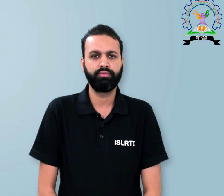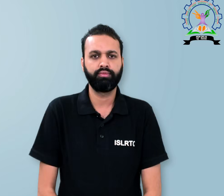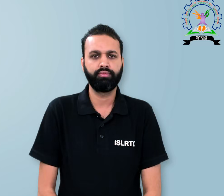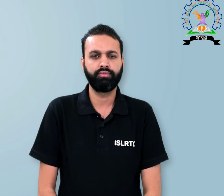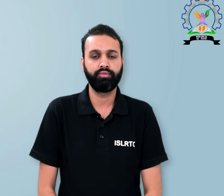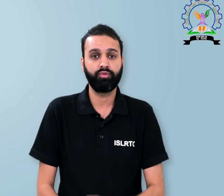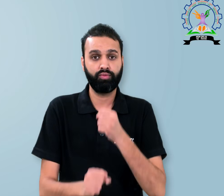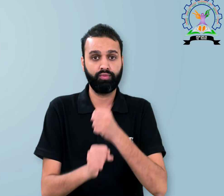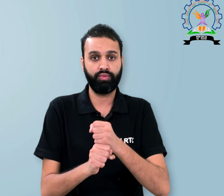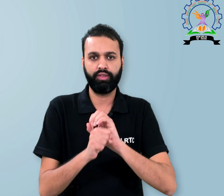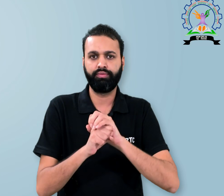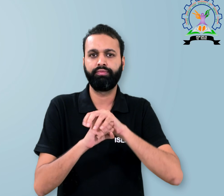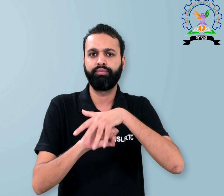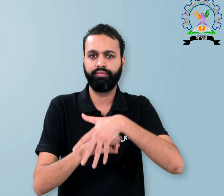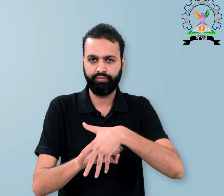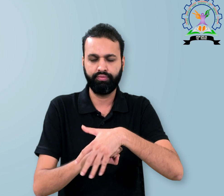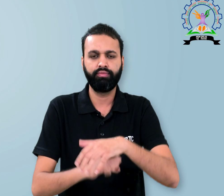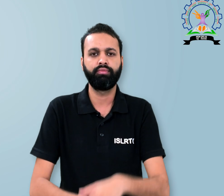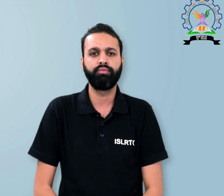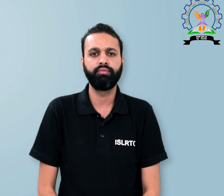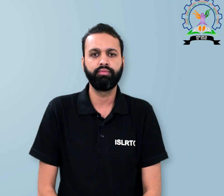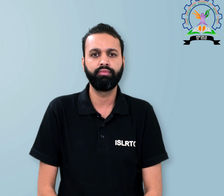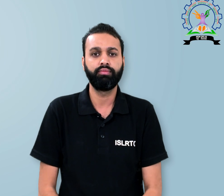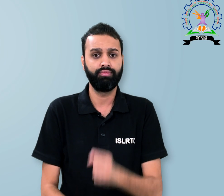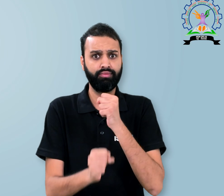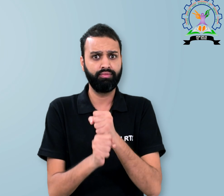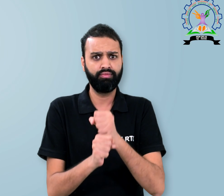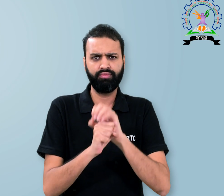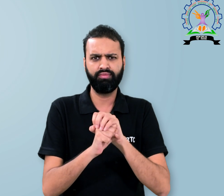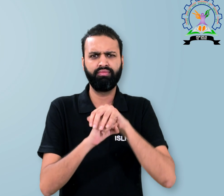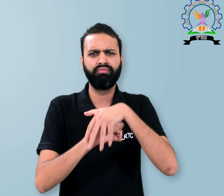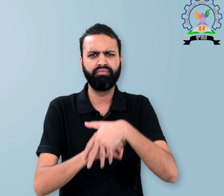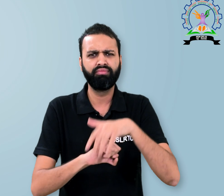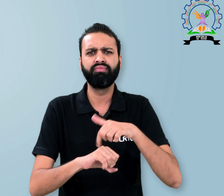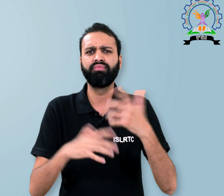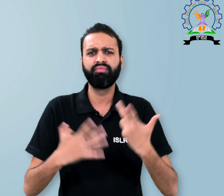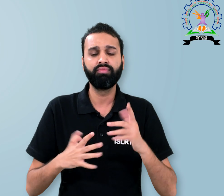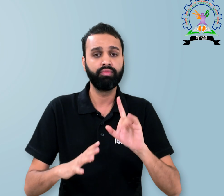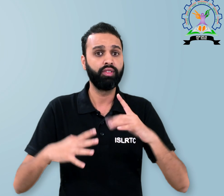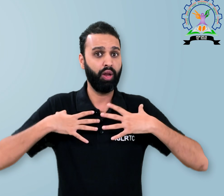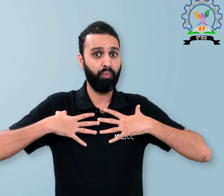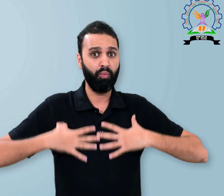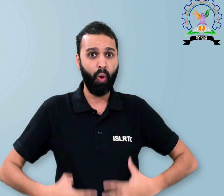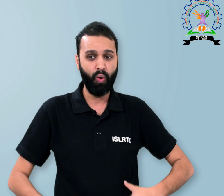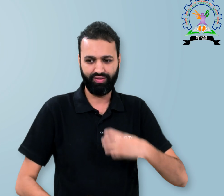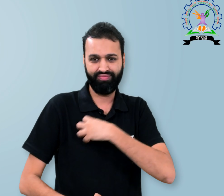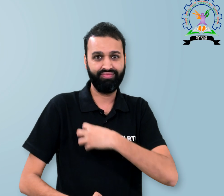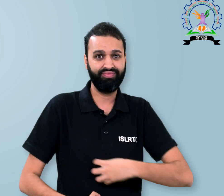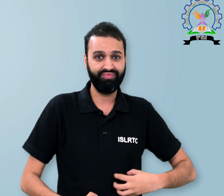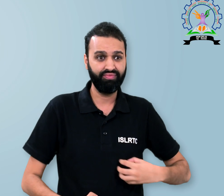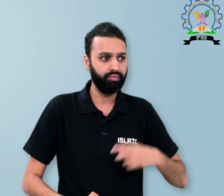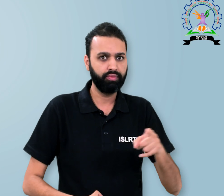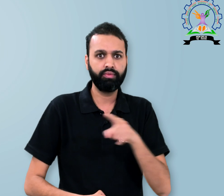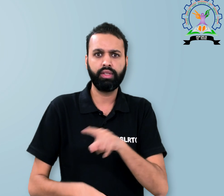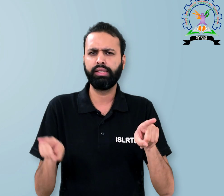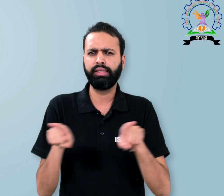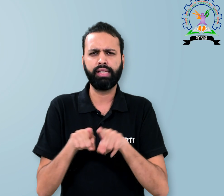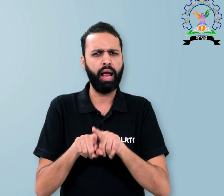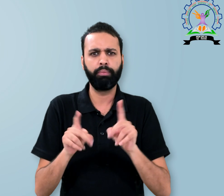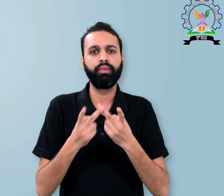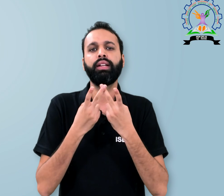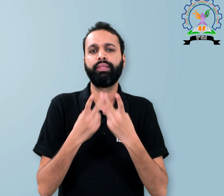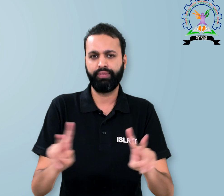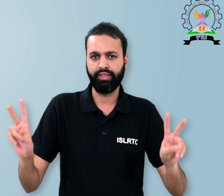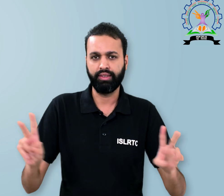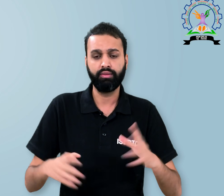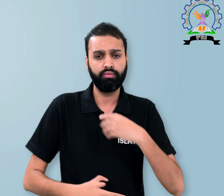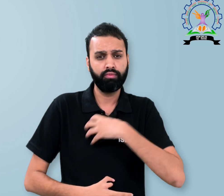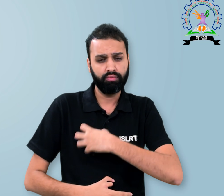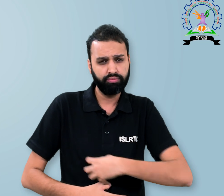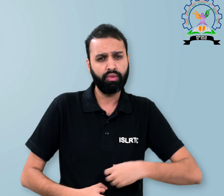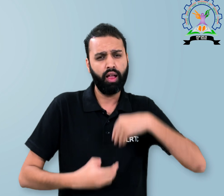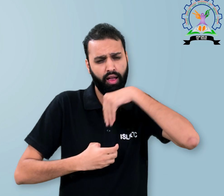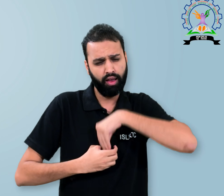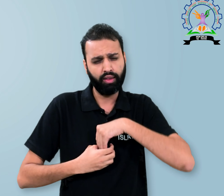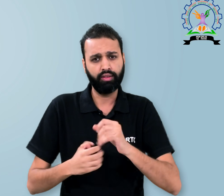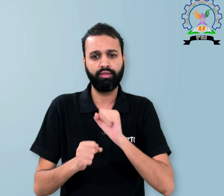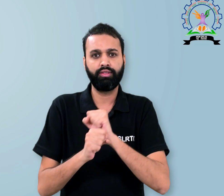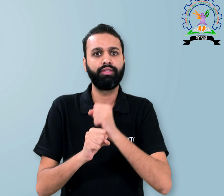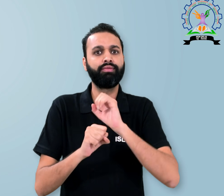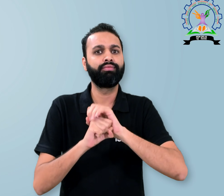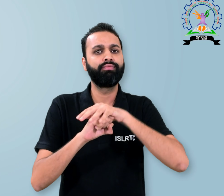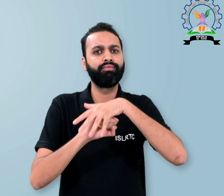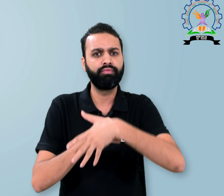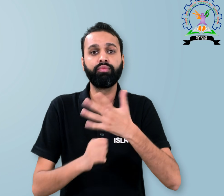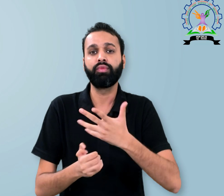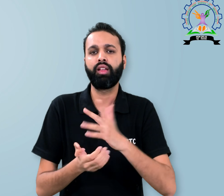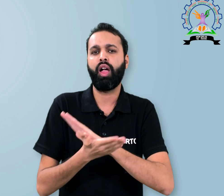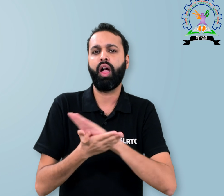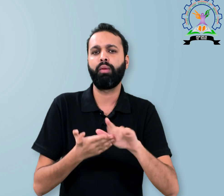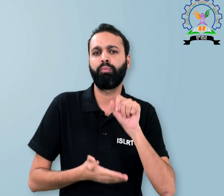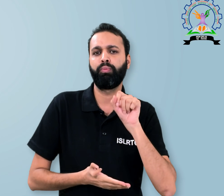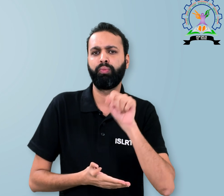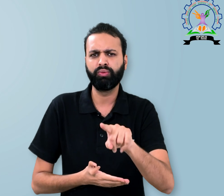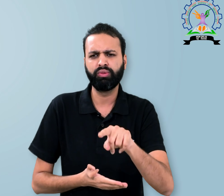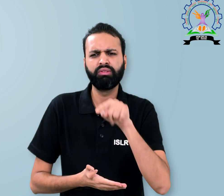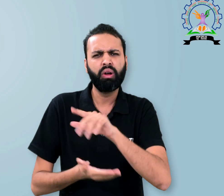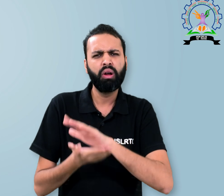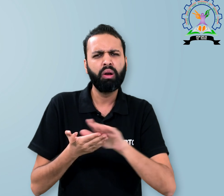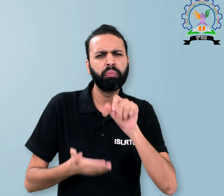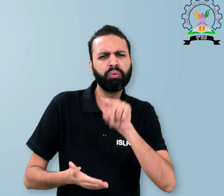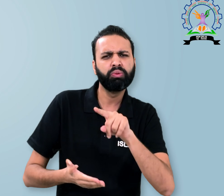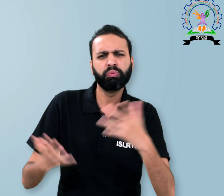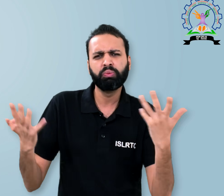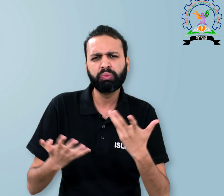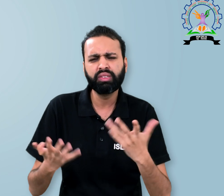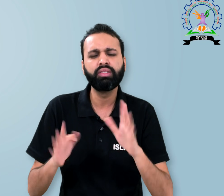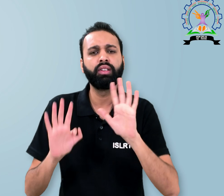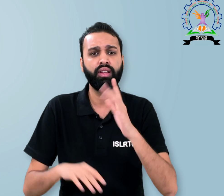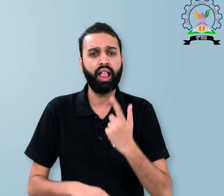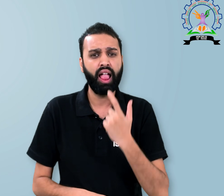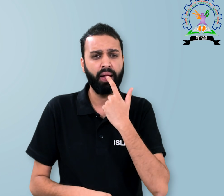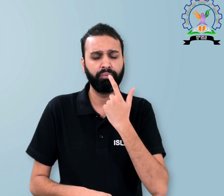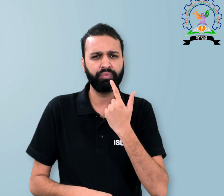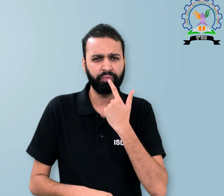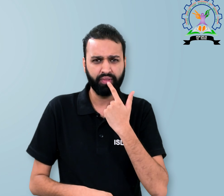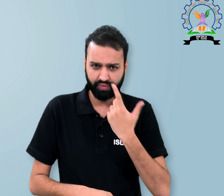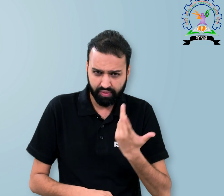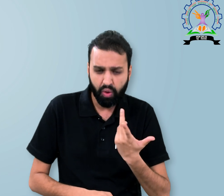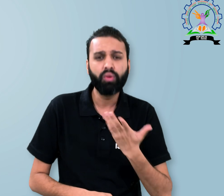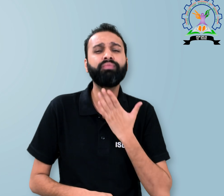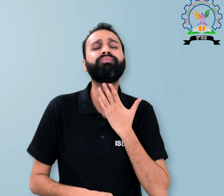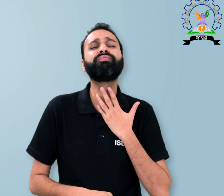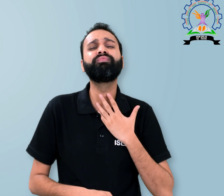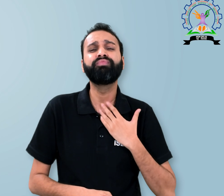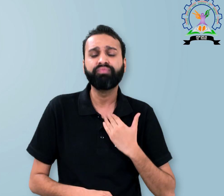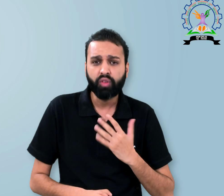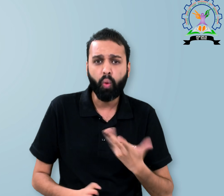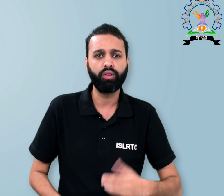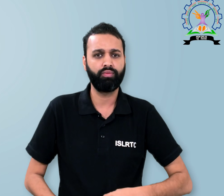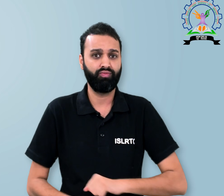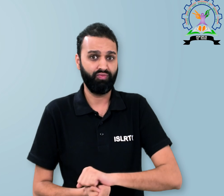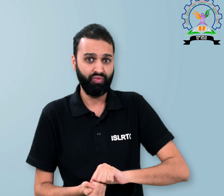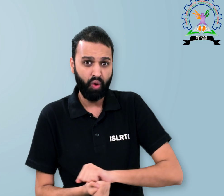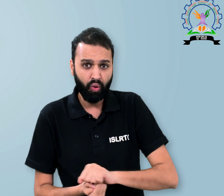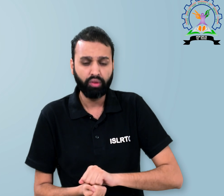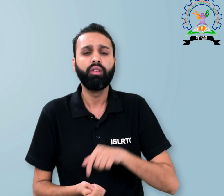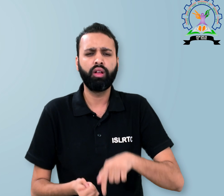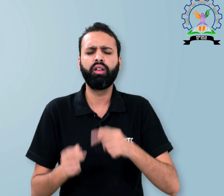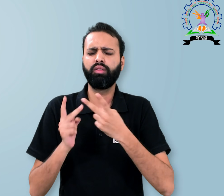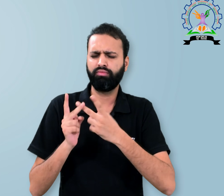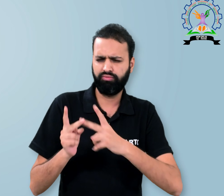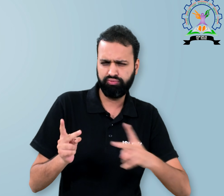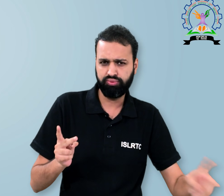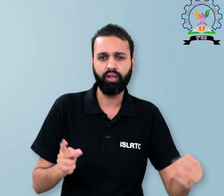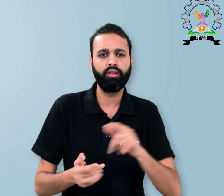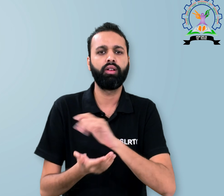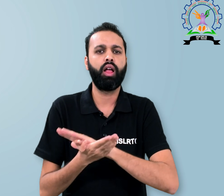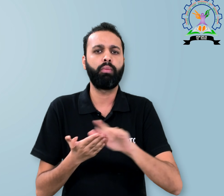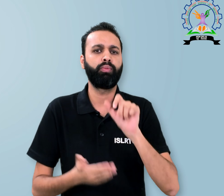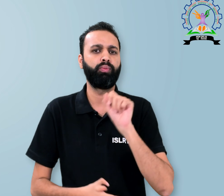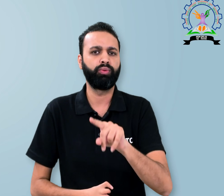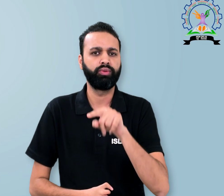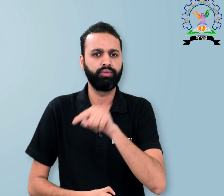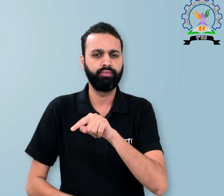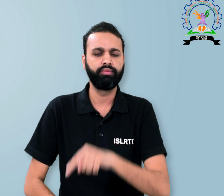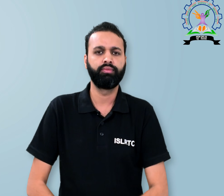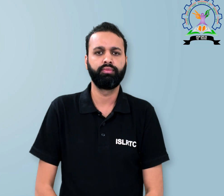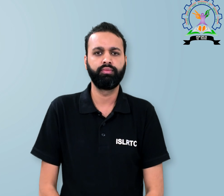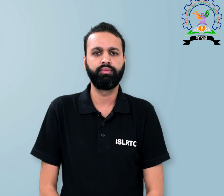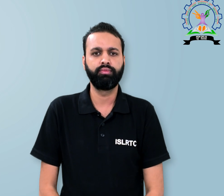Gland A Gland is an organ that makes one or more substances that perform a specific function in the body, such as hormones, digestive juices, sweat, tears, saliva, or milk.